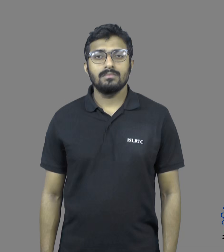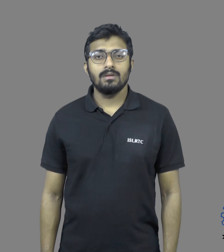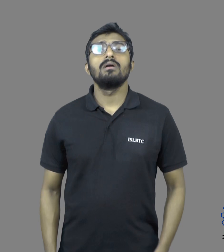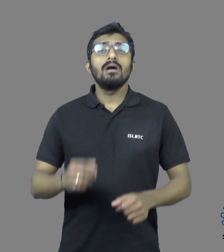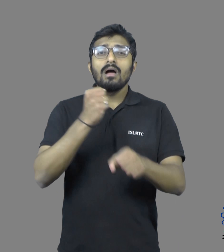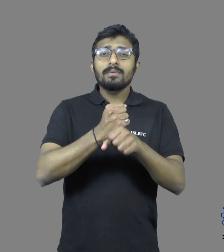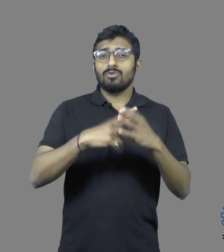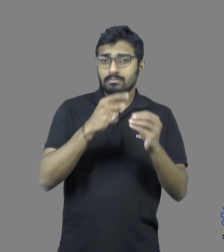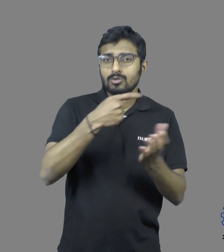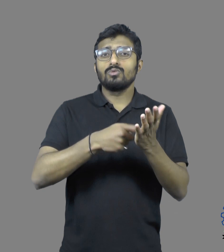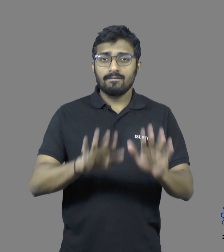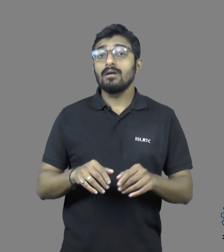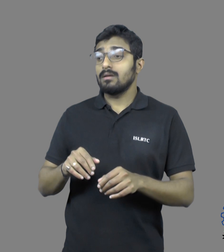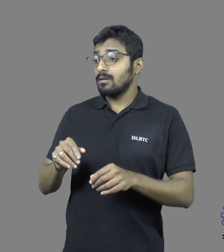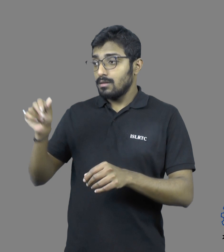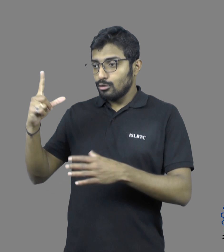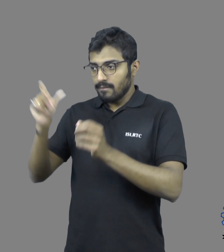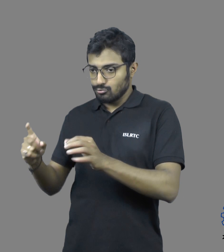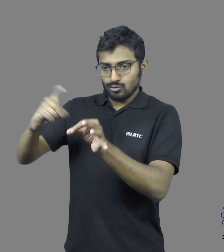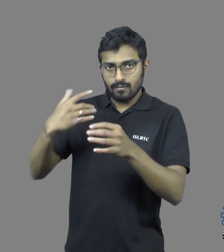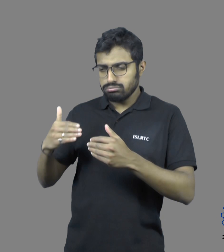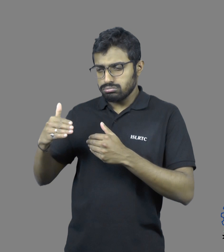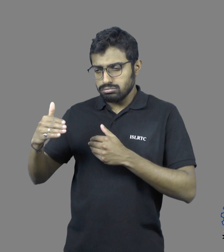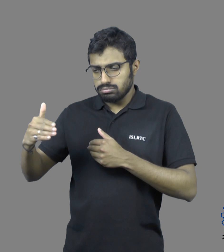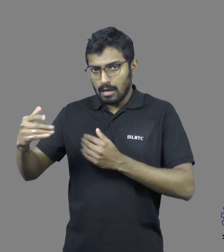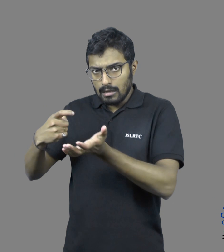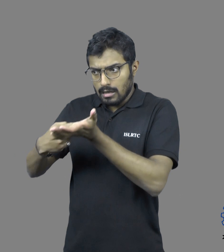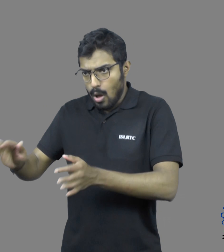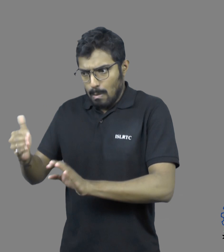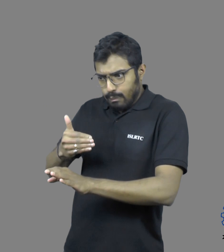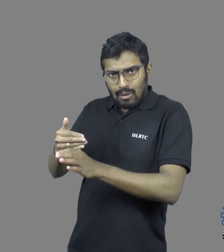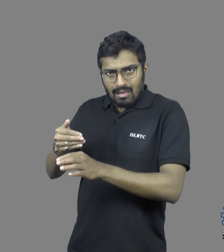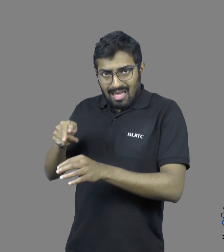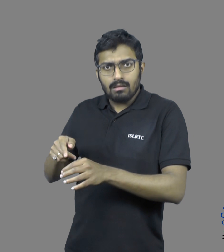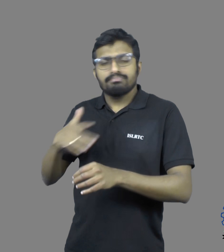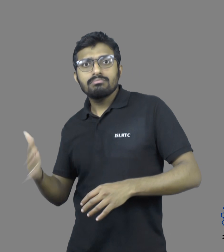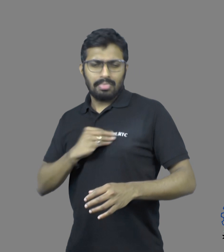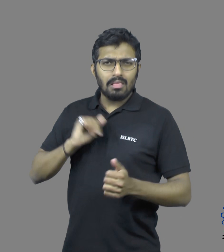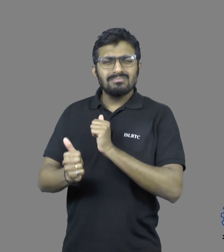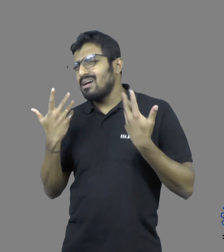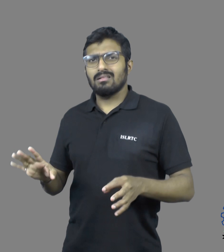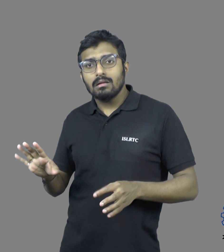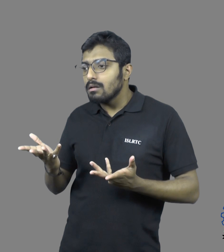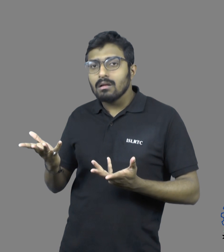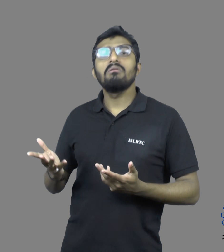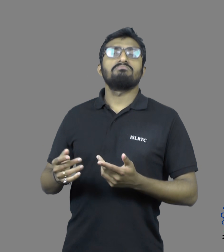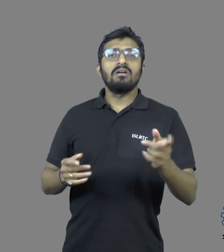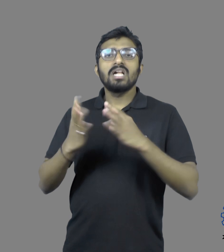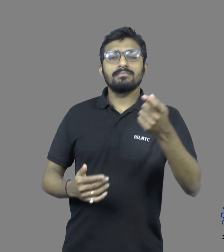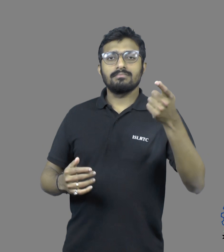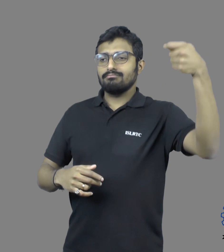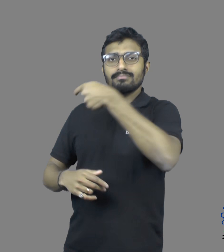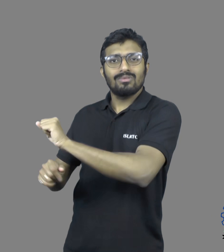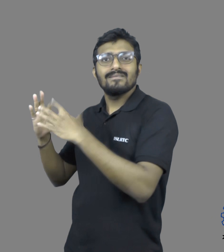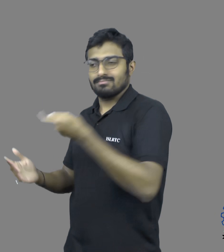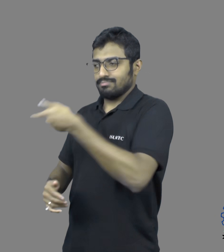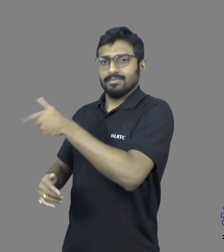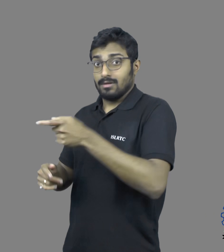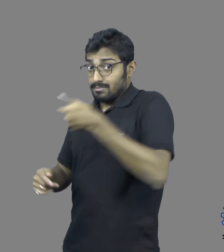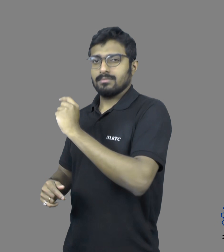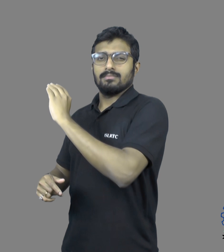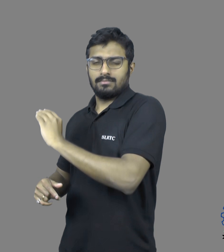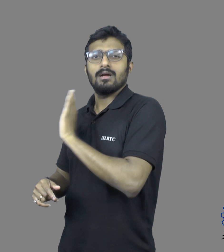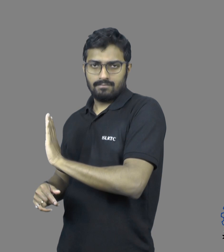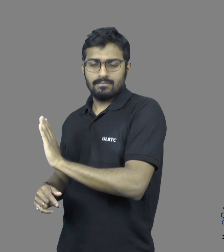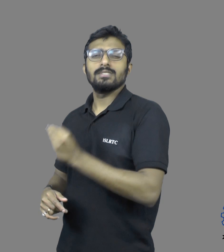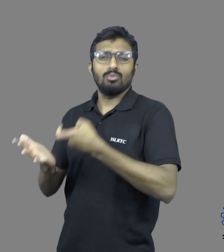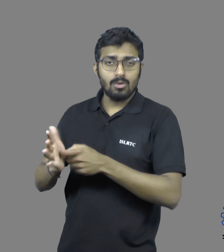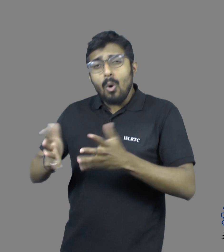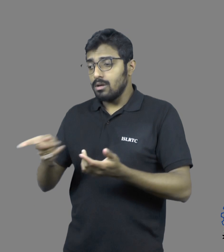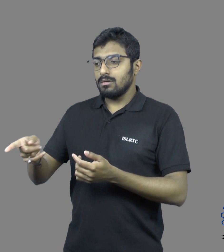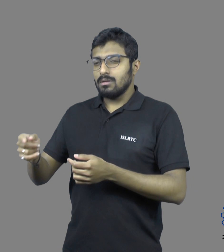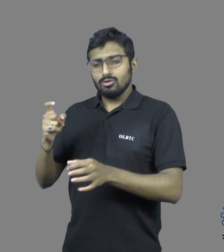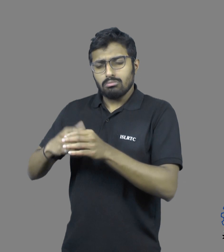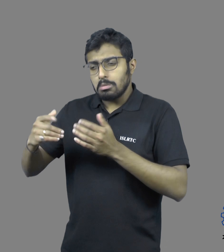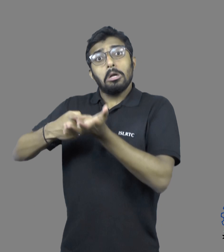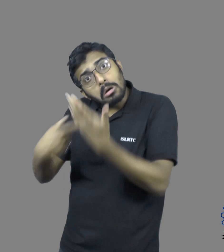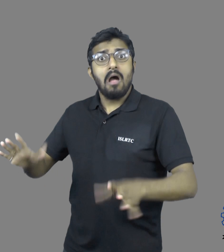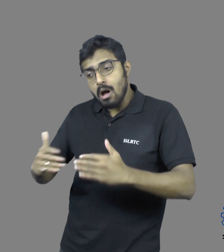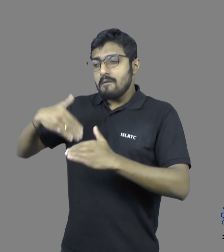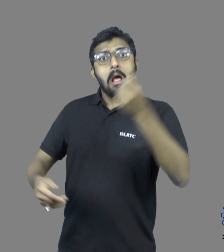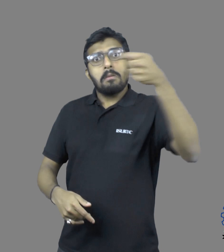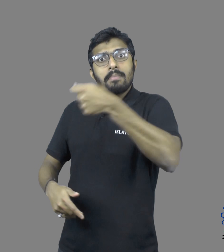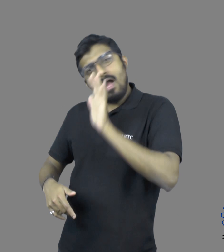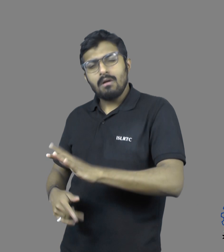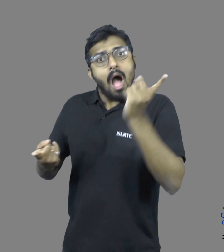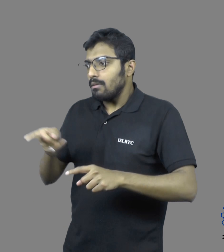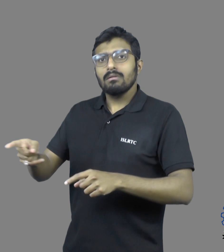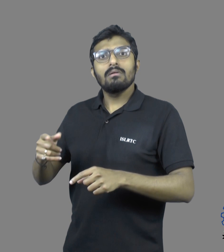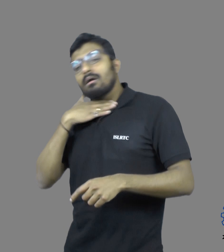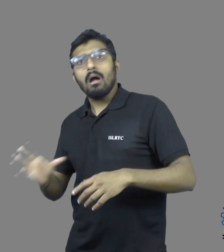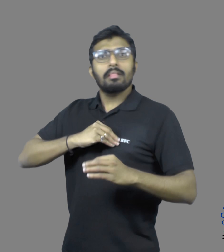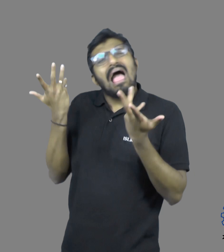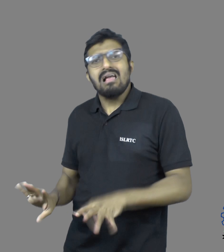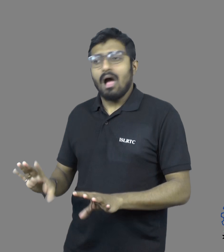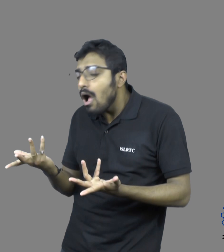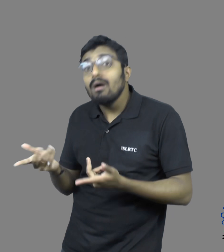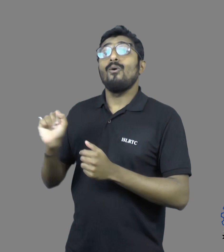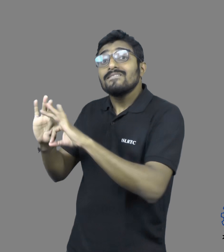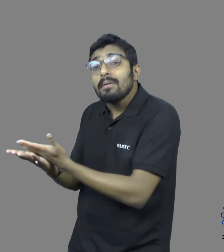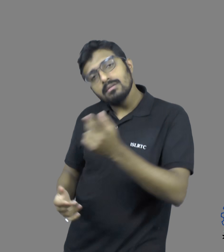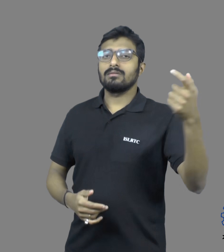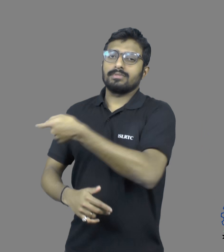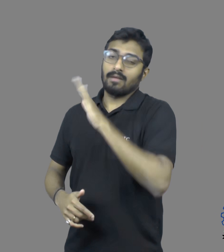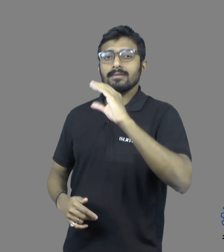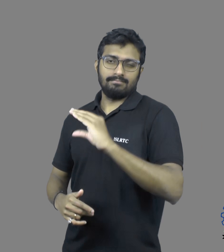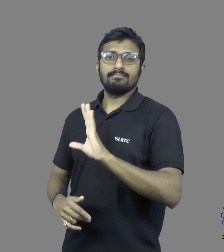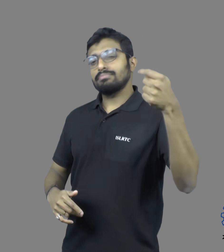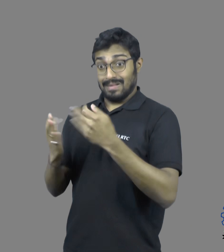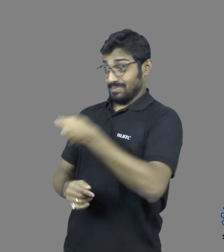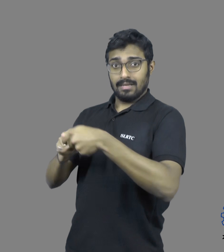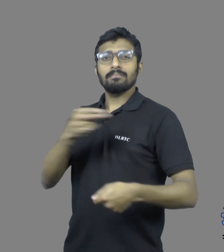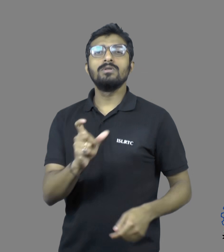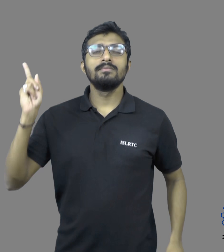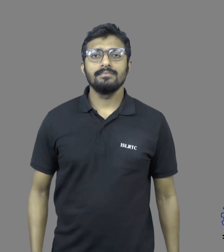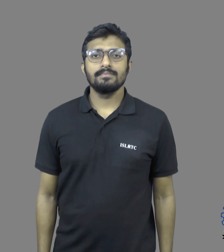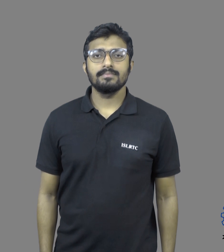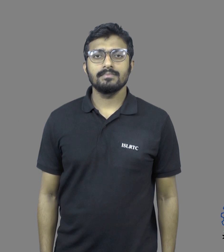Family Pension